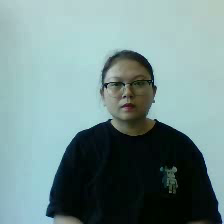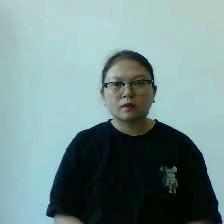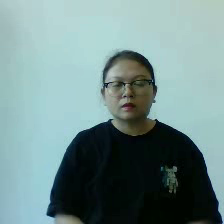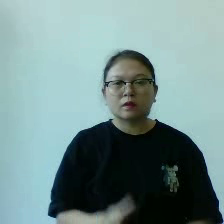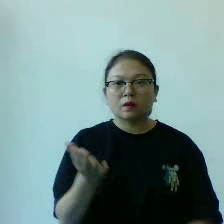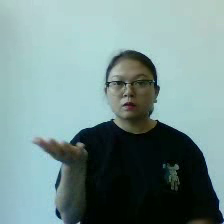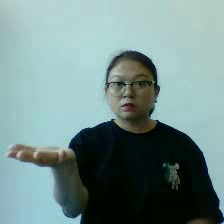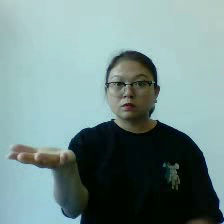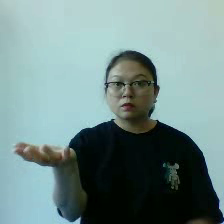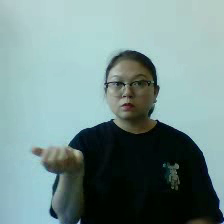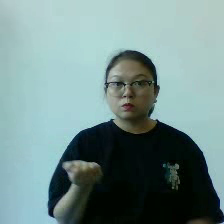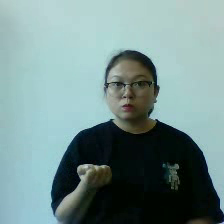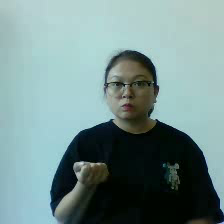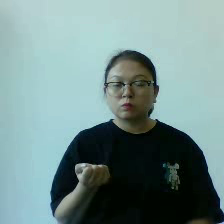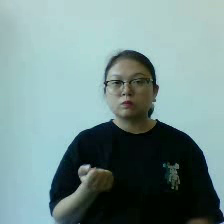Sử dụng